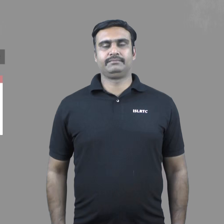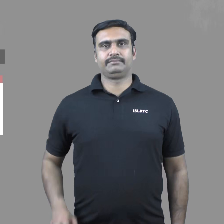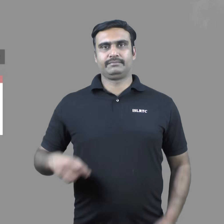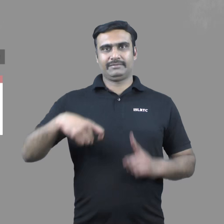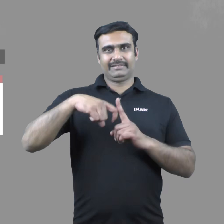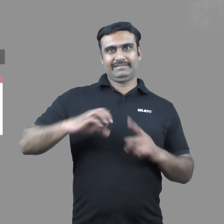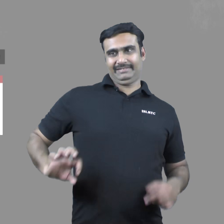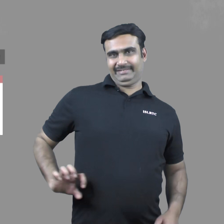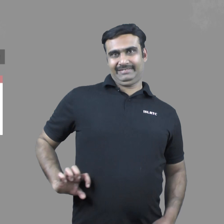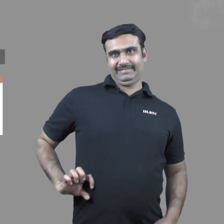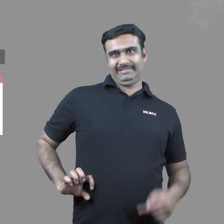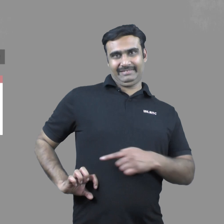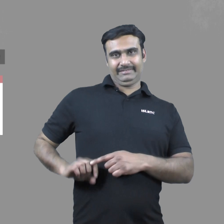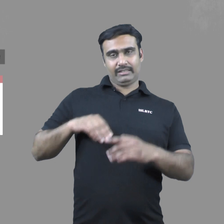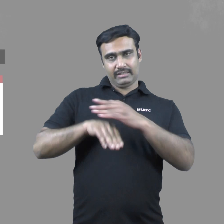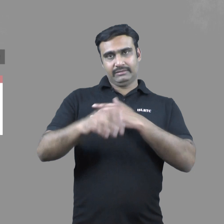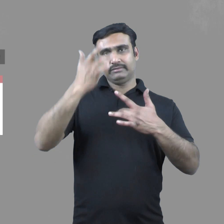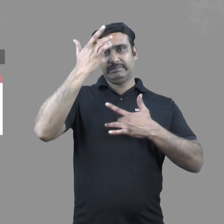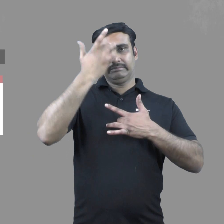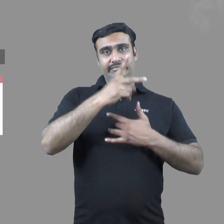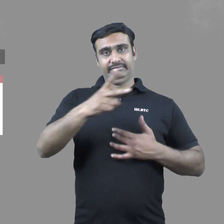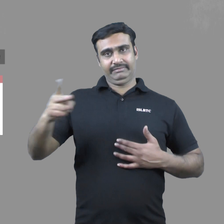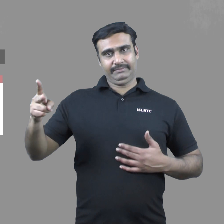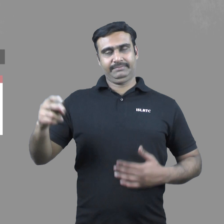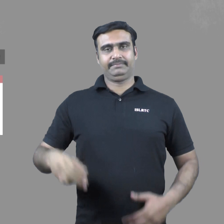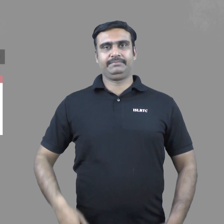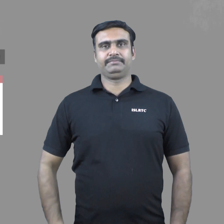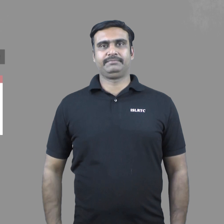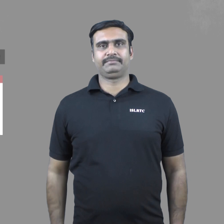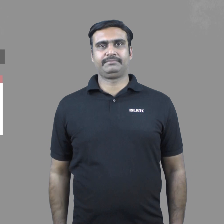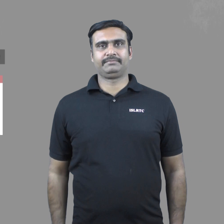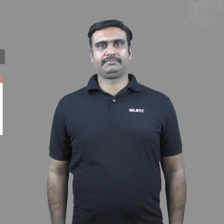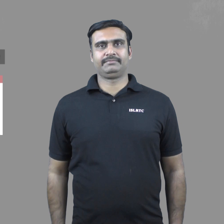Kidney Disease